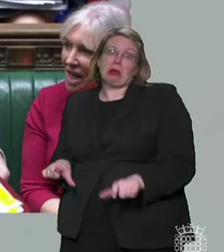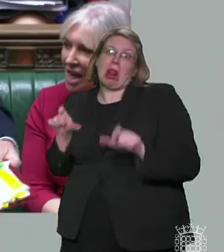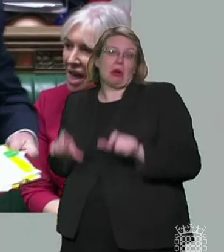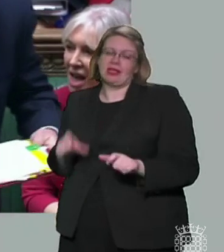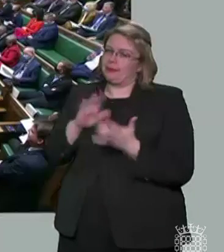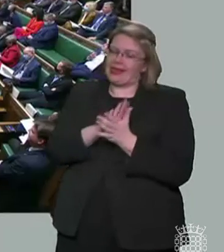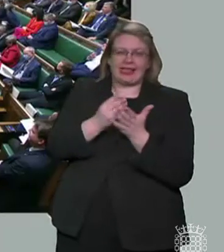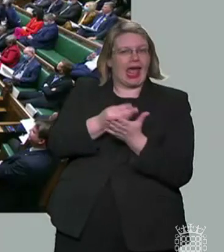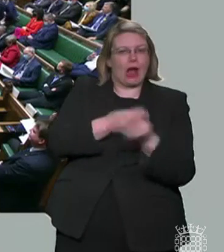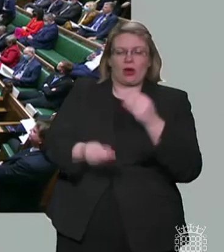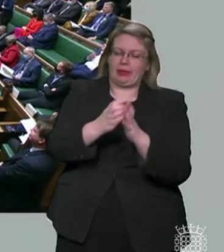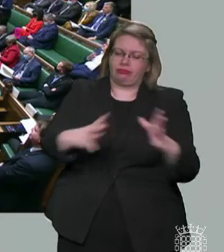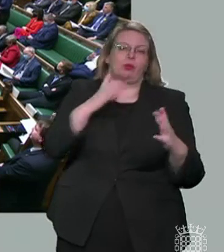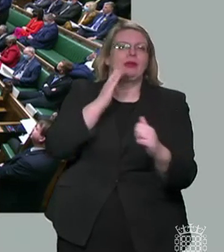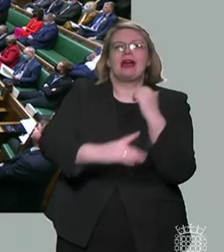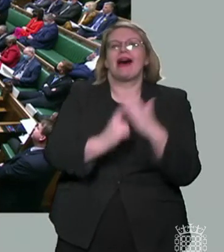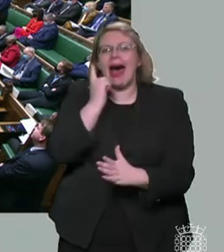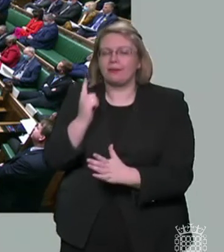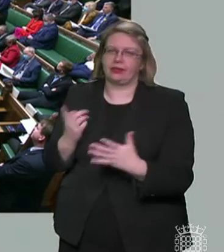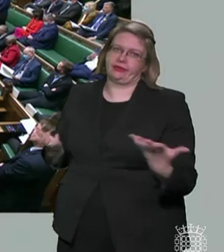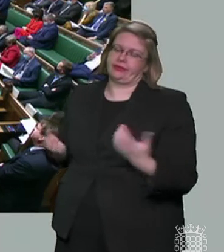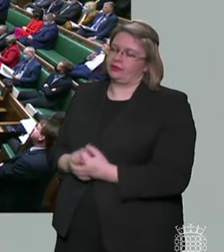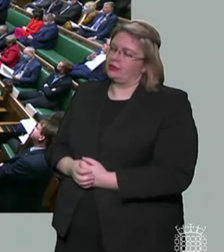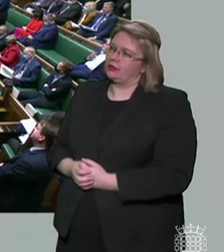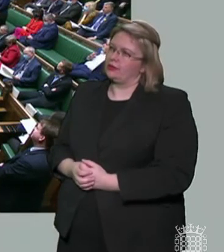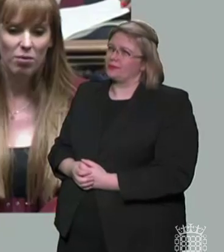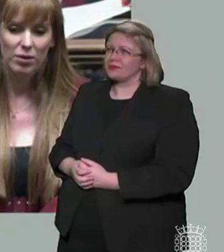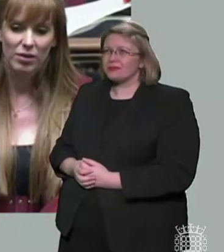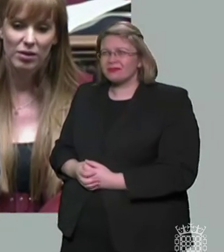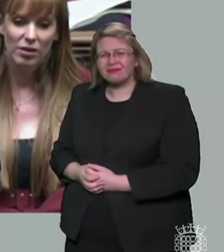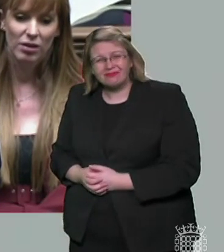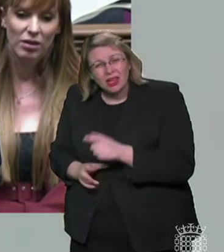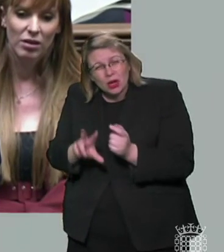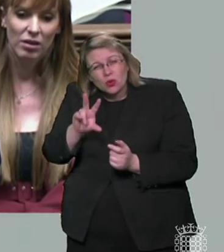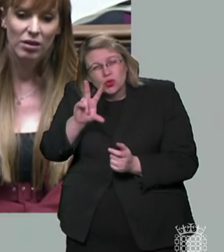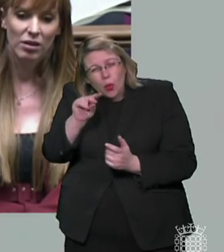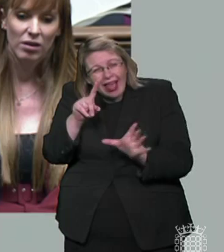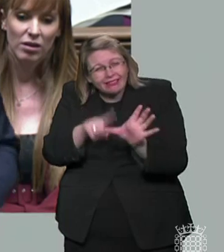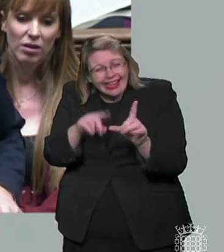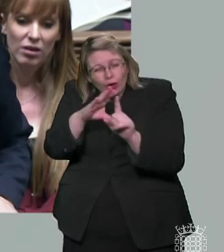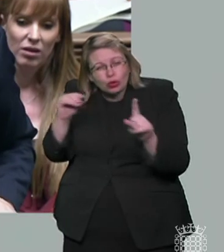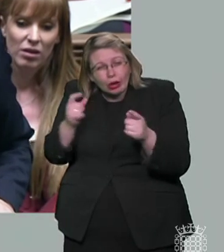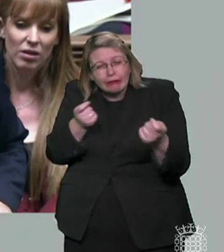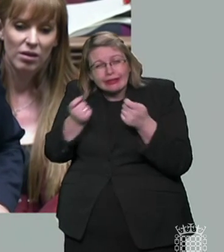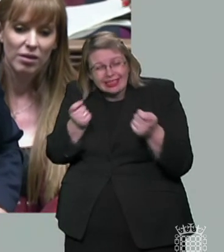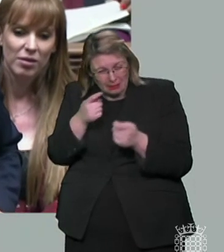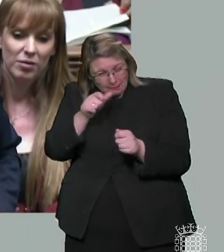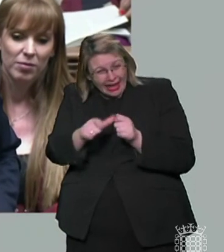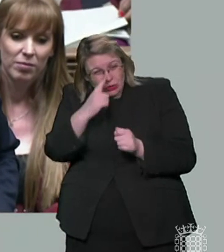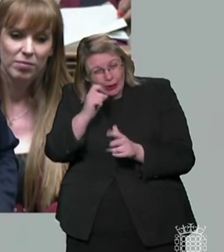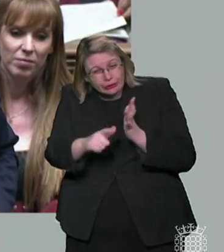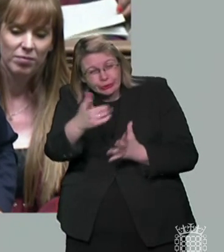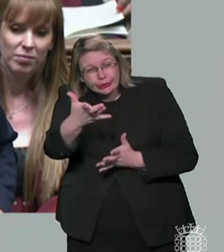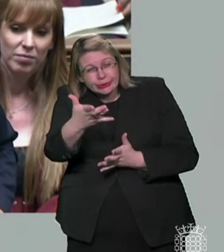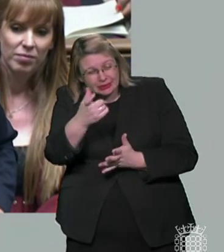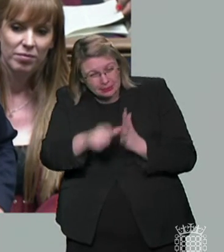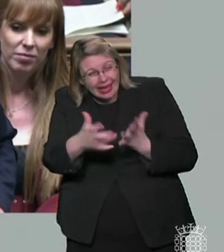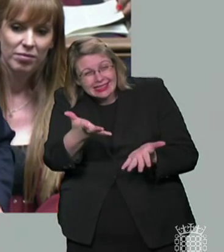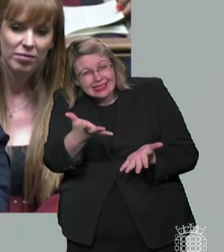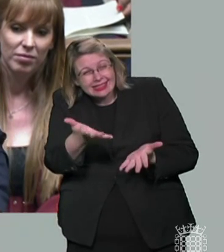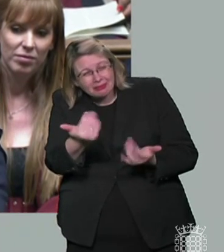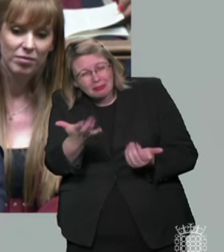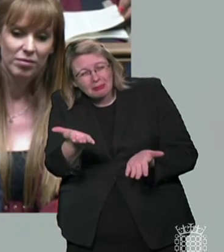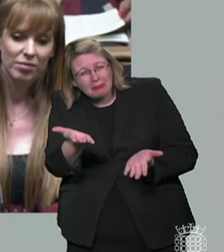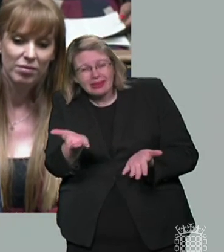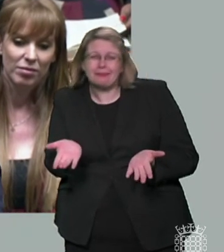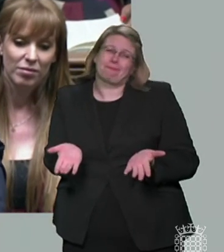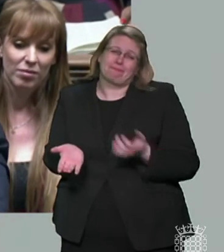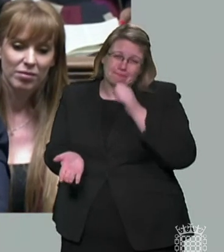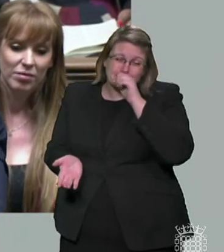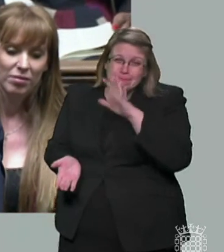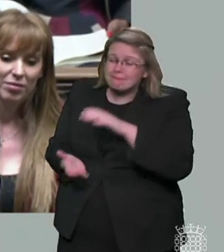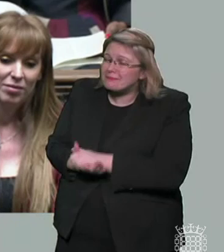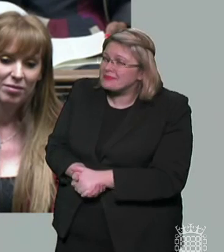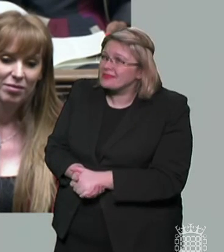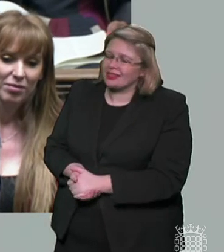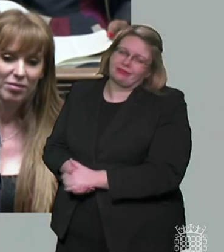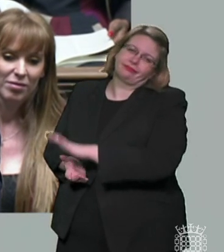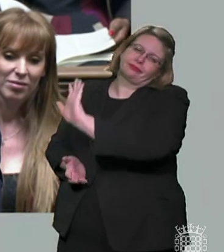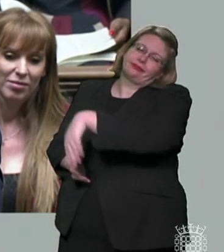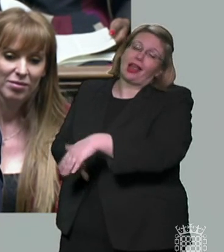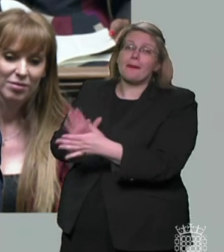Twelve years in power and that is the best the Prime Minister can do.